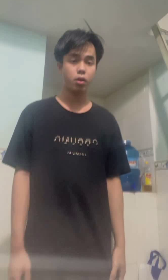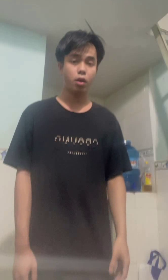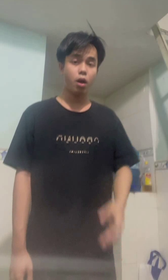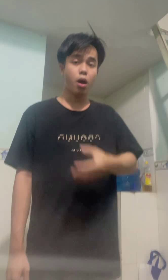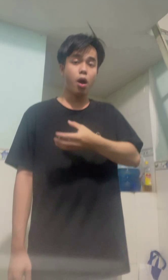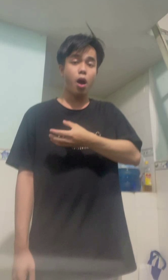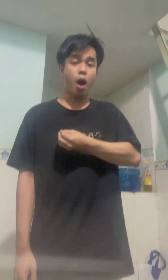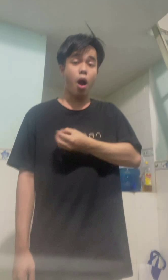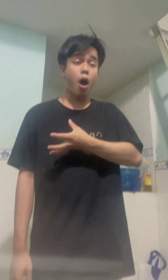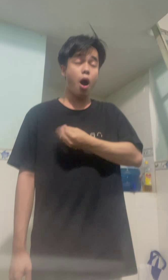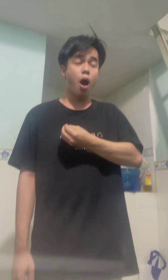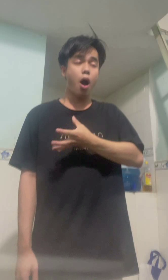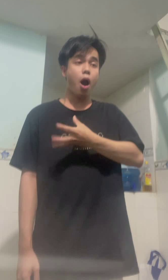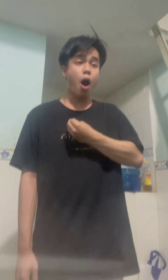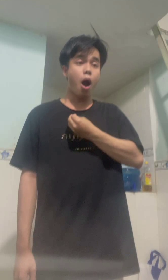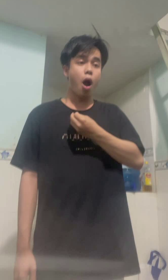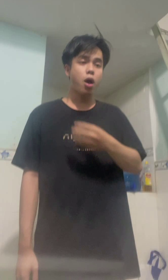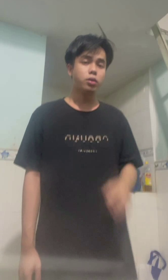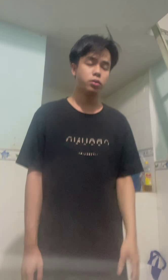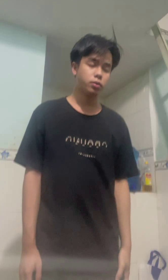lo so